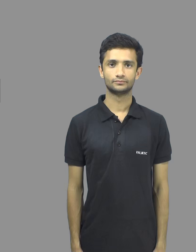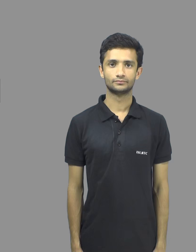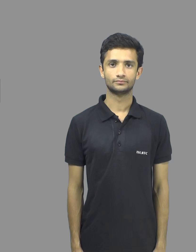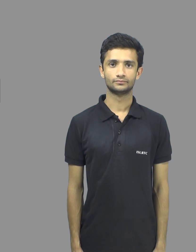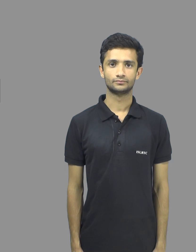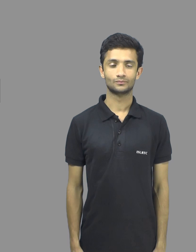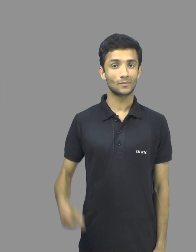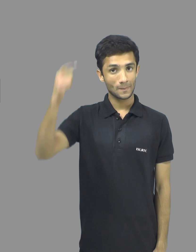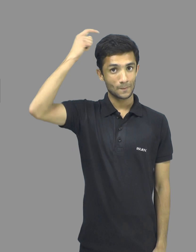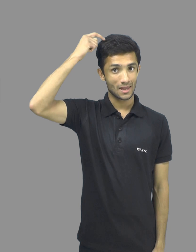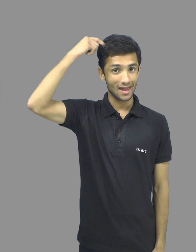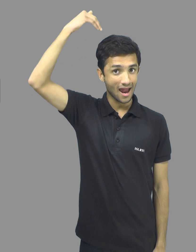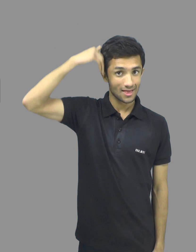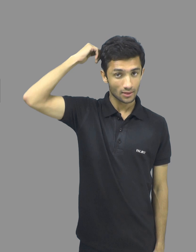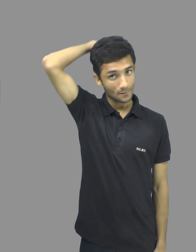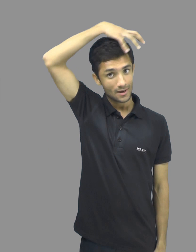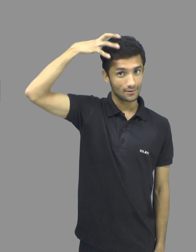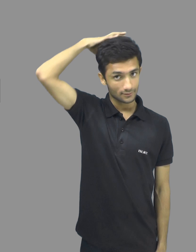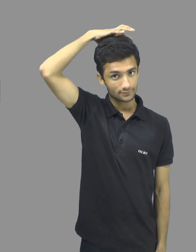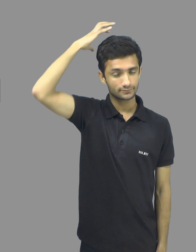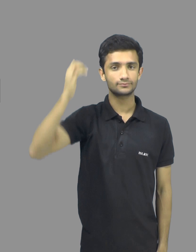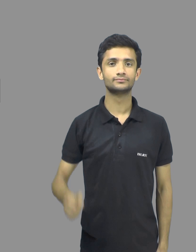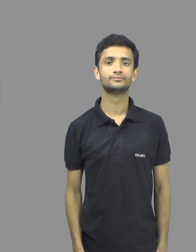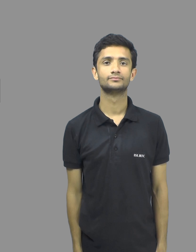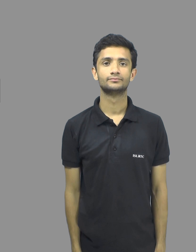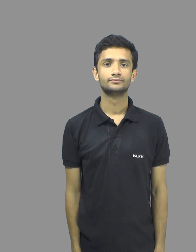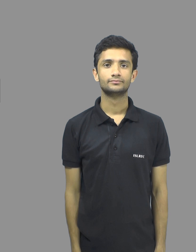Brain